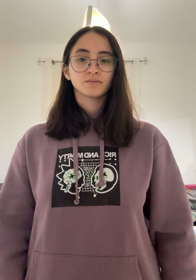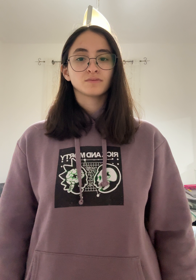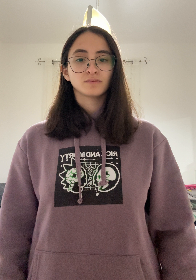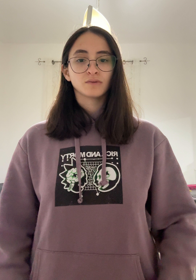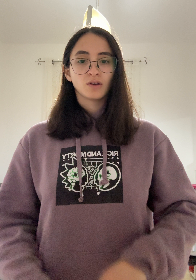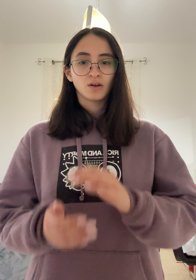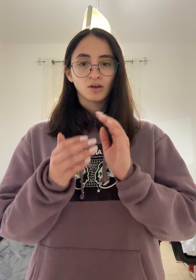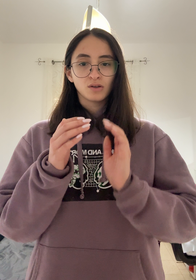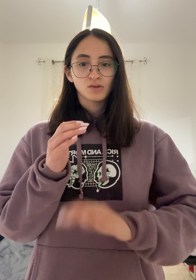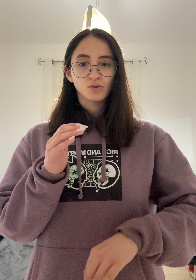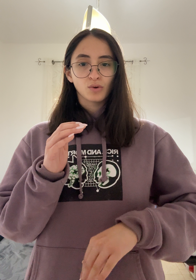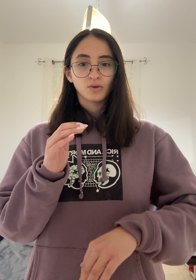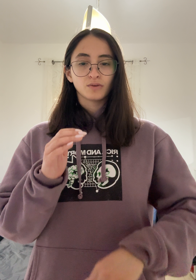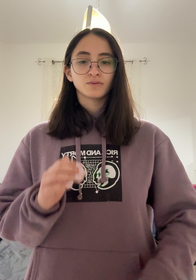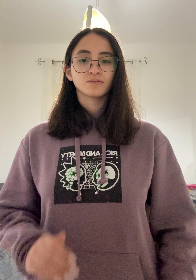זול